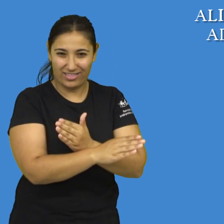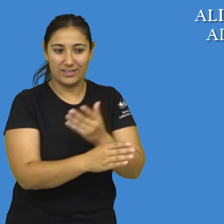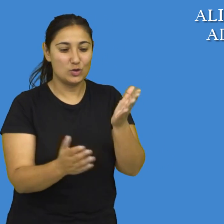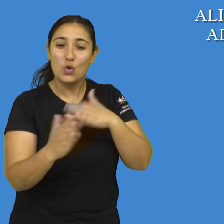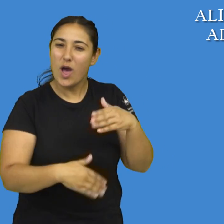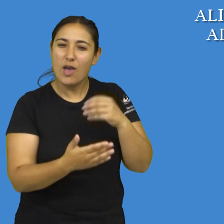haber no